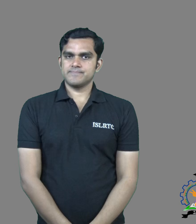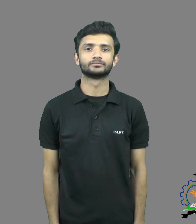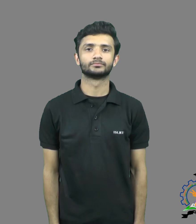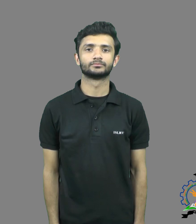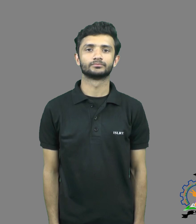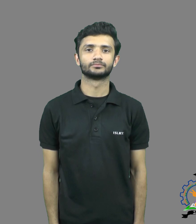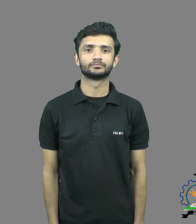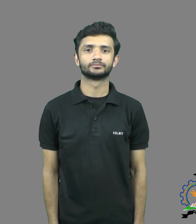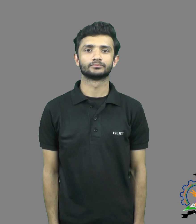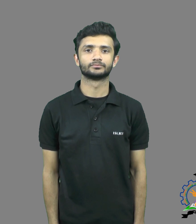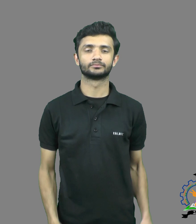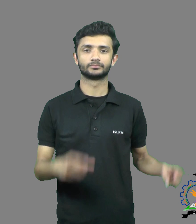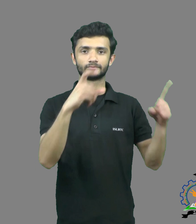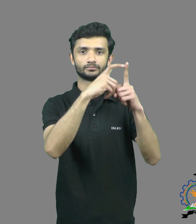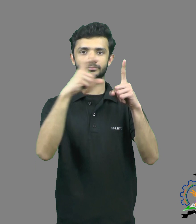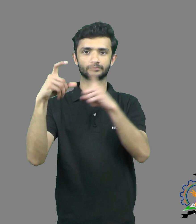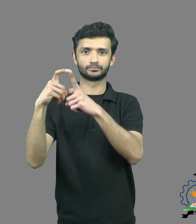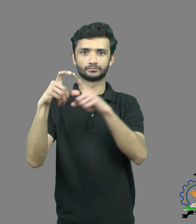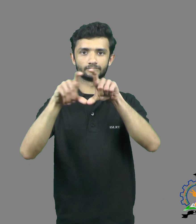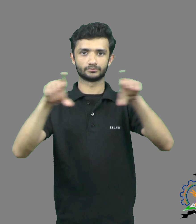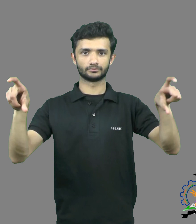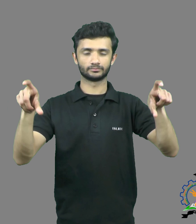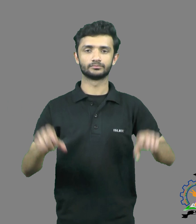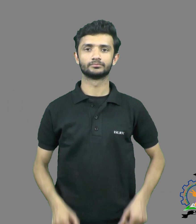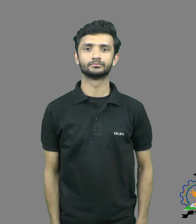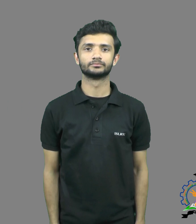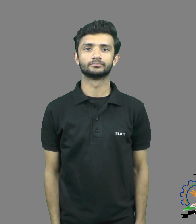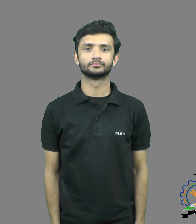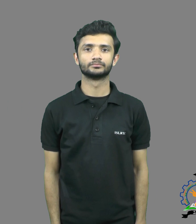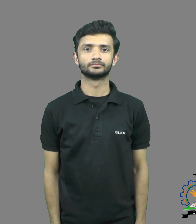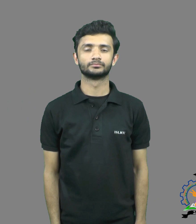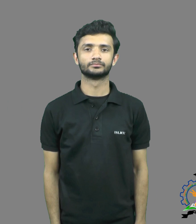Demand Draft (DD)